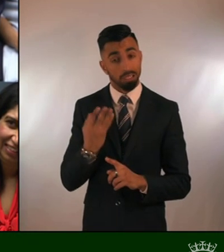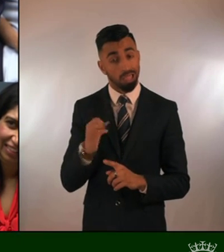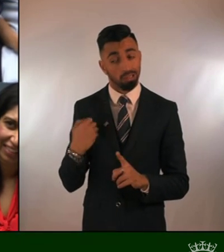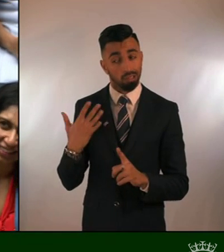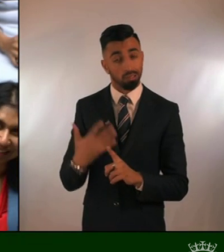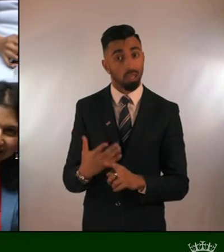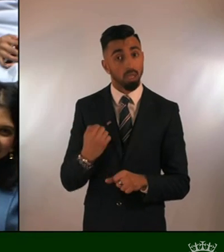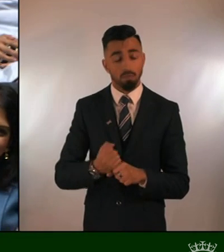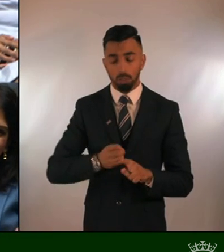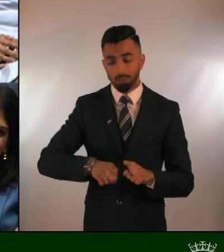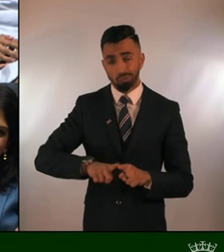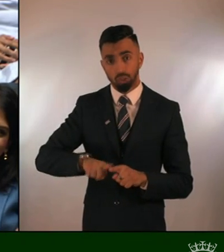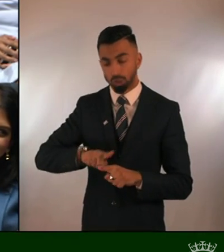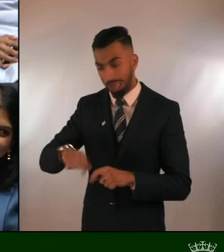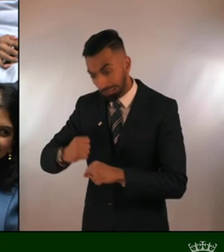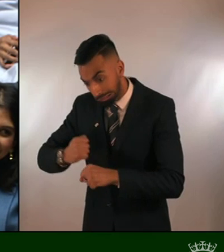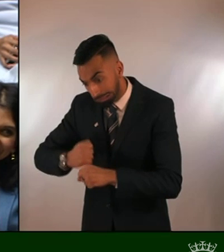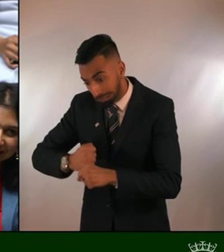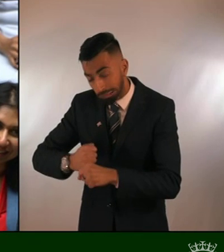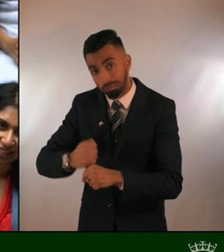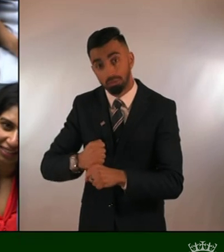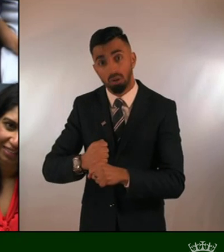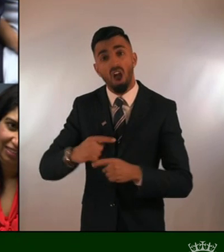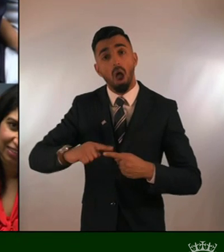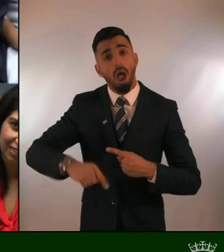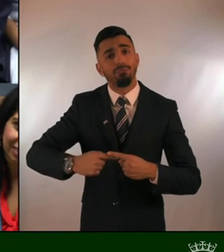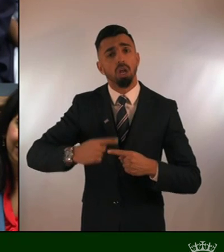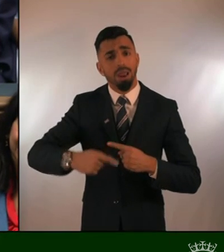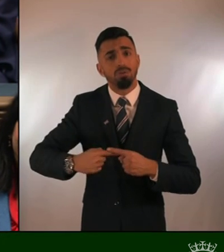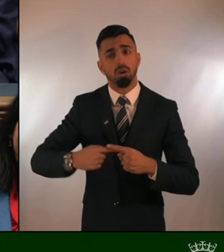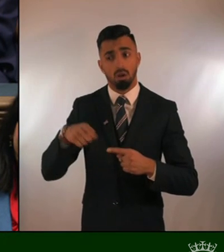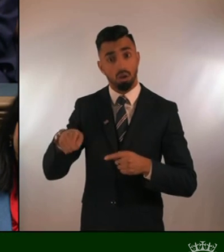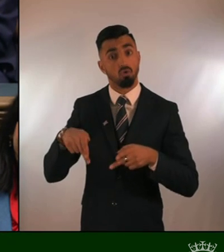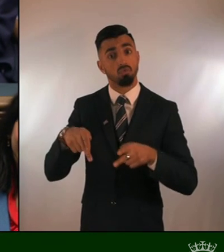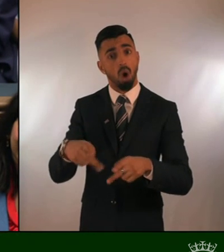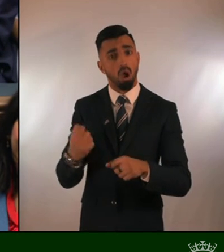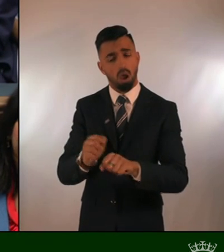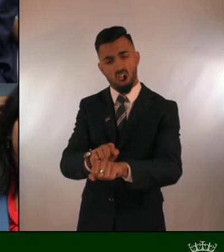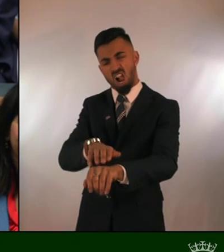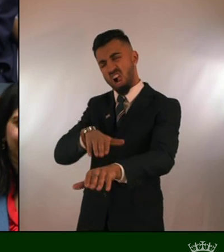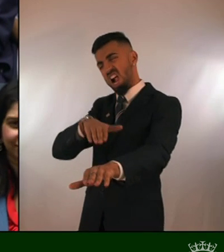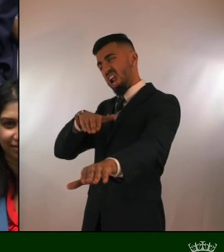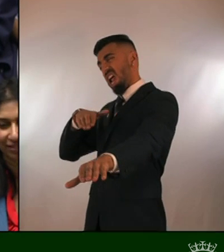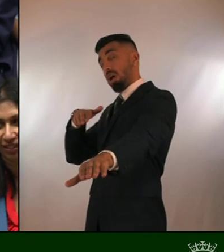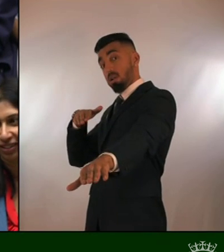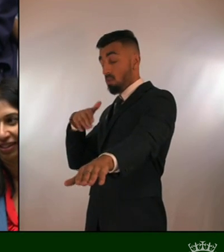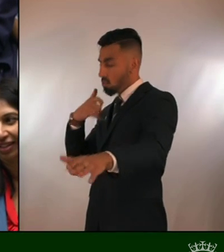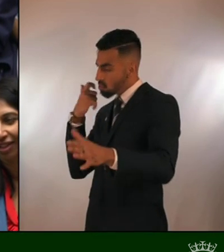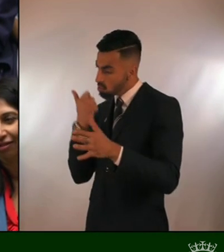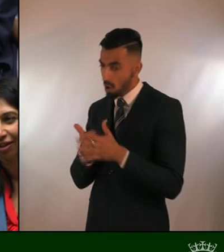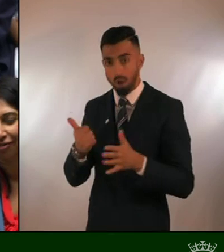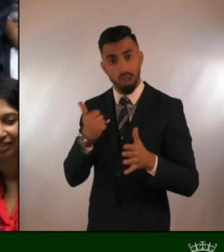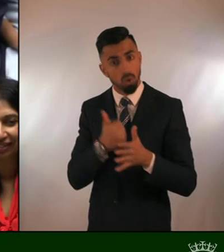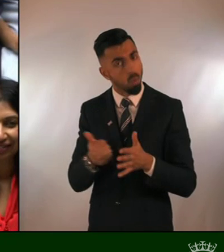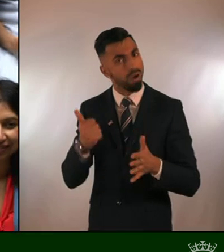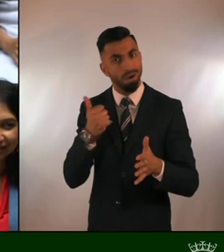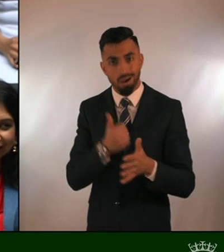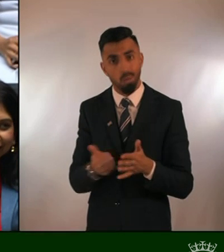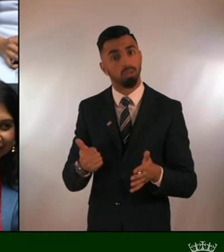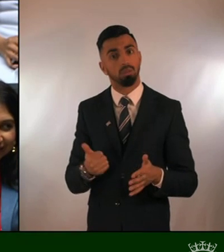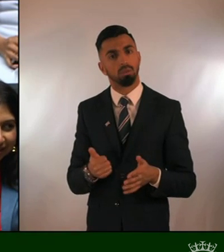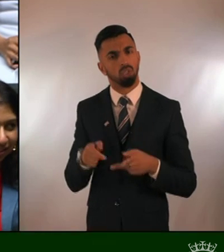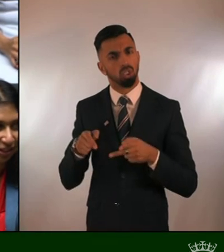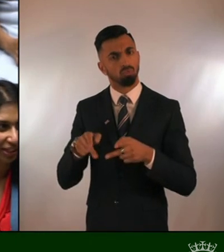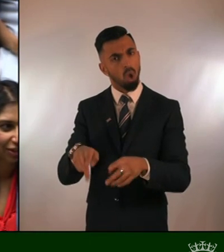Every year, millions of cars crawl along it in traffic, ruining the backdrop to one of our most important historic landmarks.